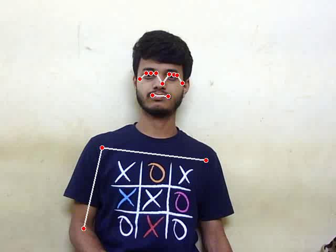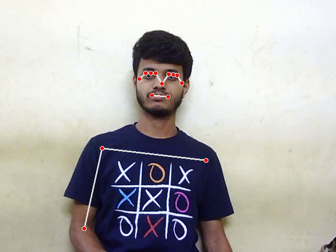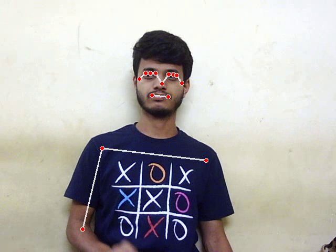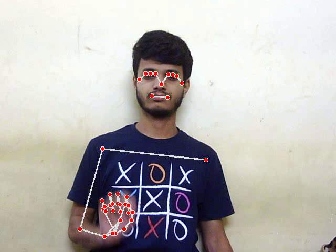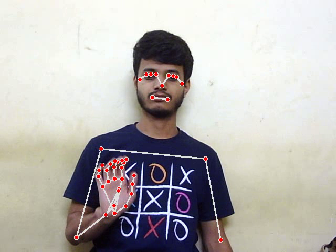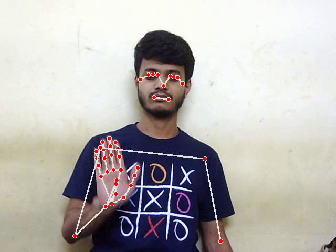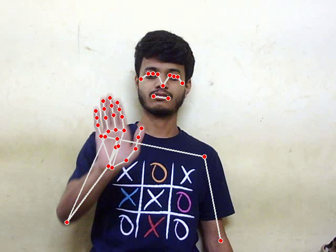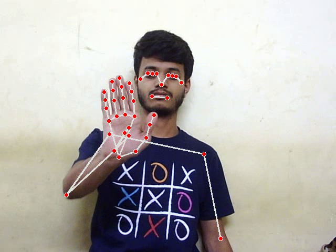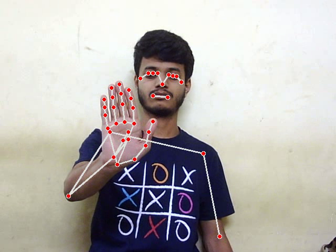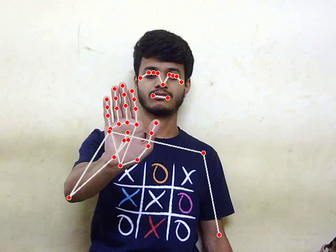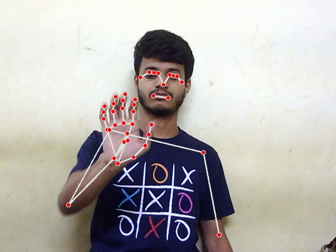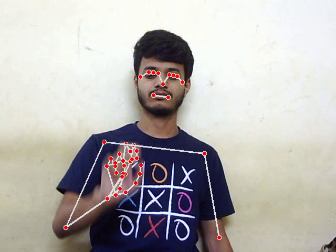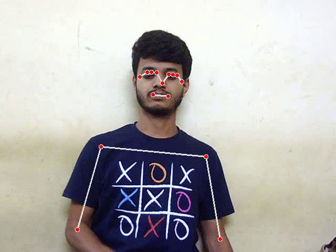your